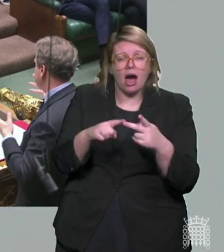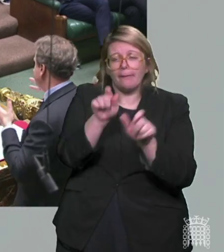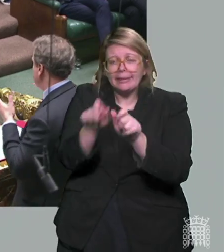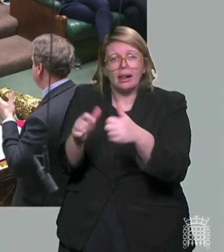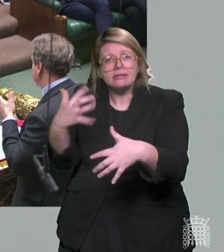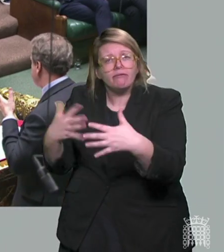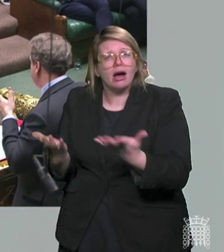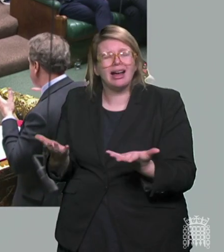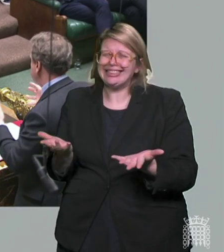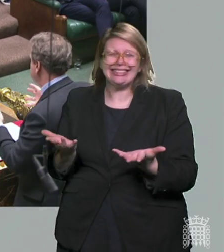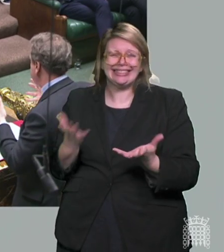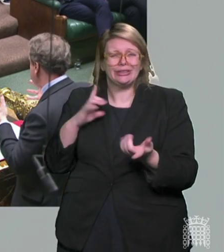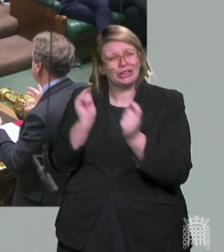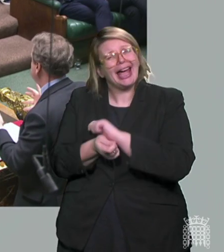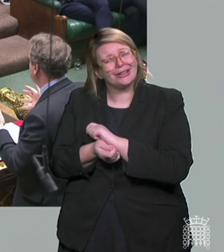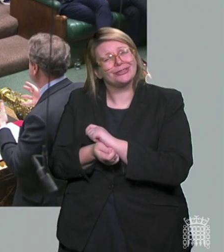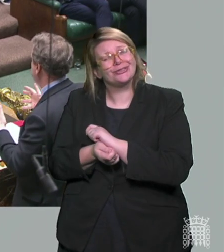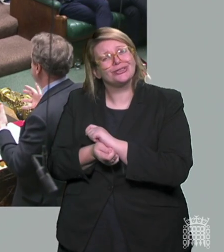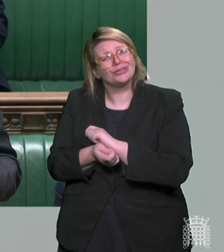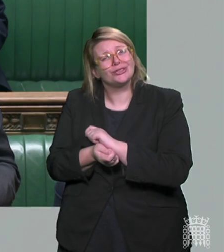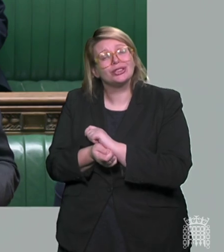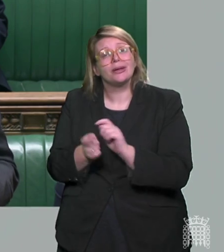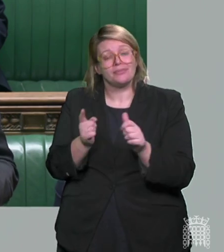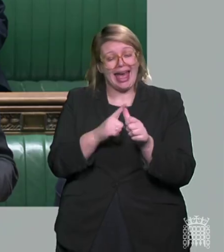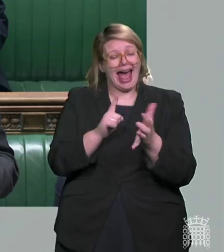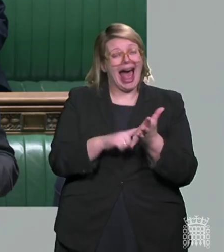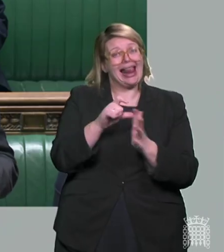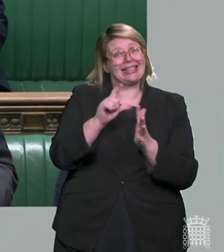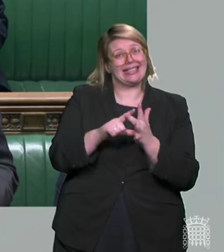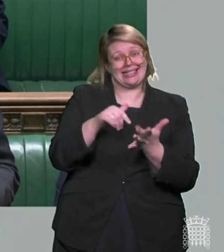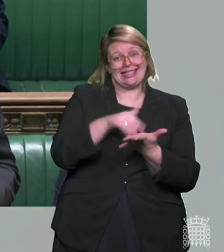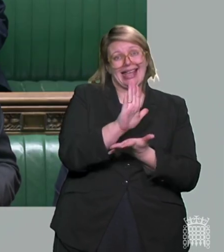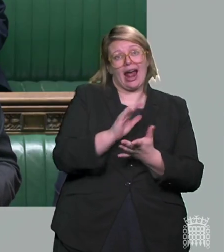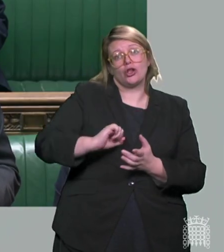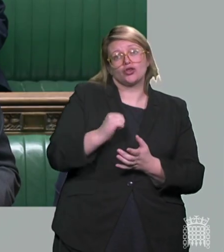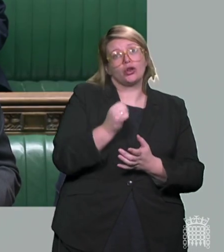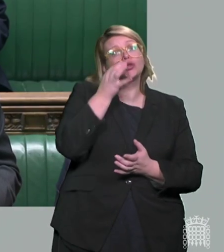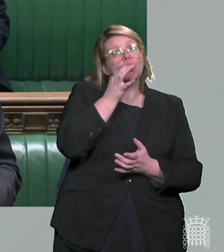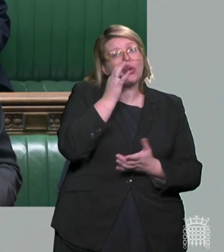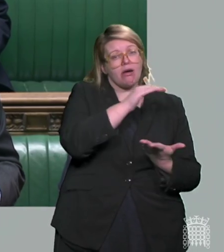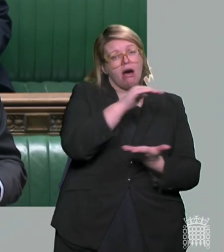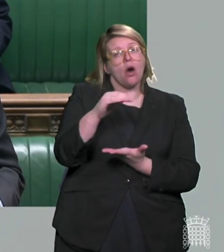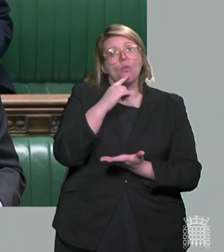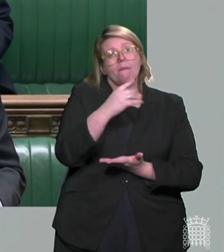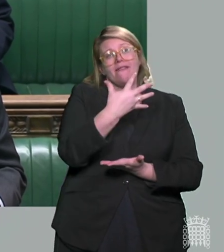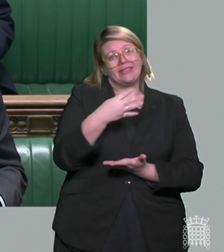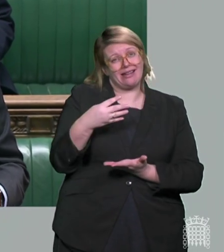Anecdotally, Aldi will sell 12 bottles of Scottish water for £1.59.